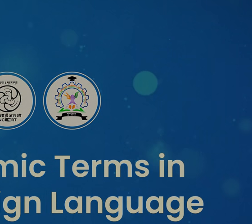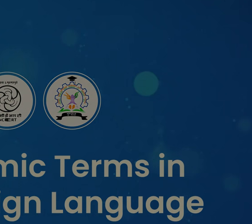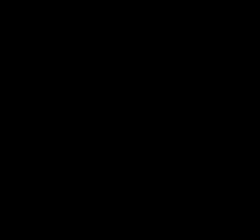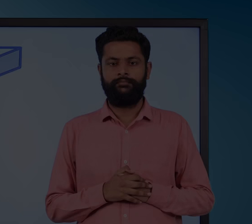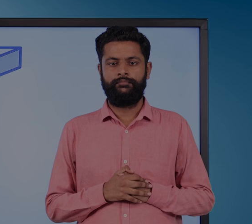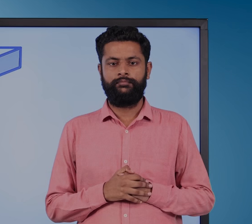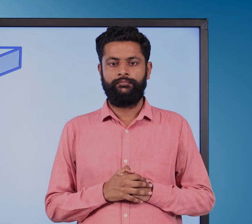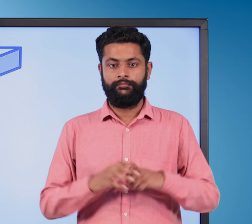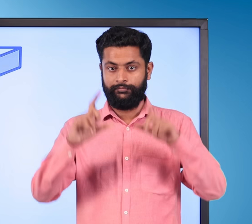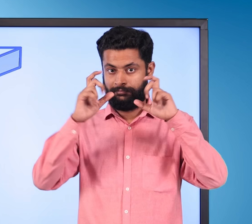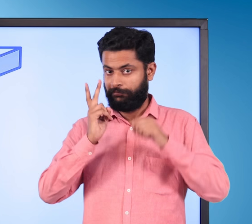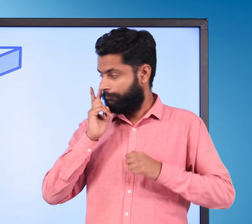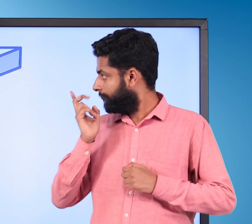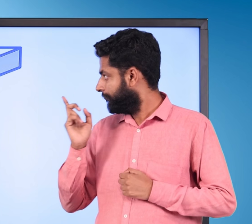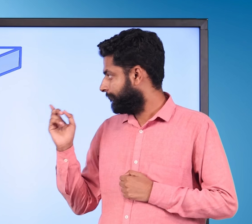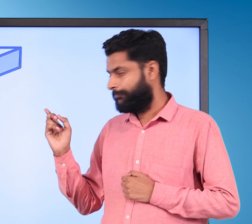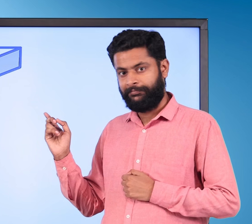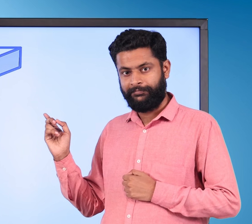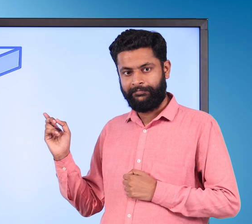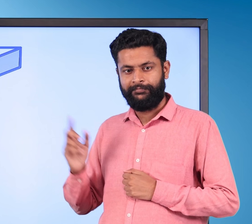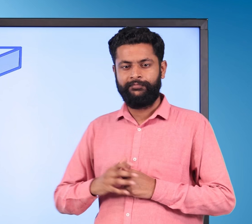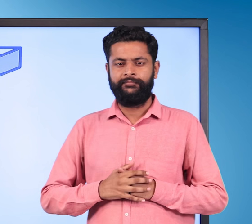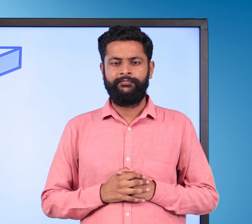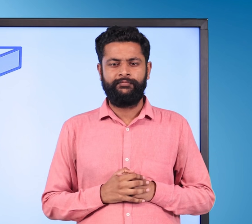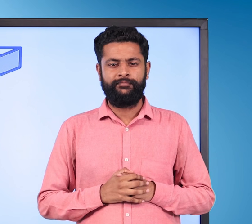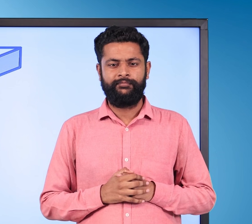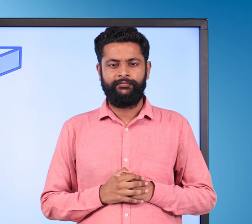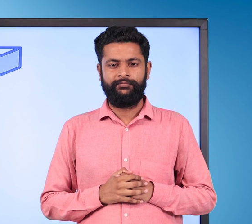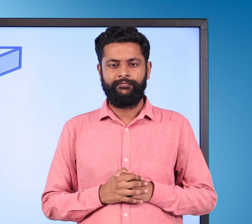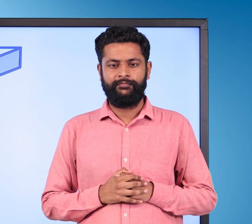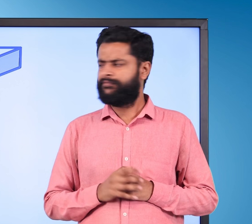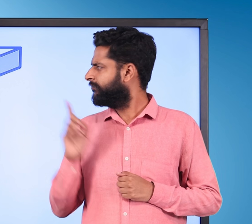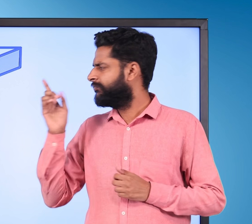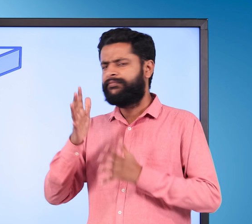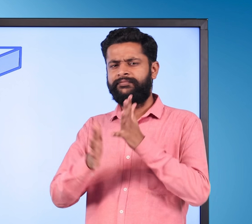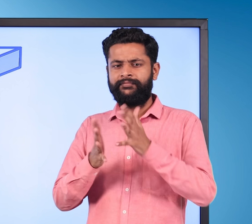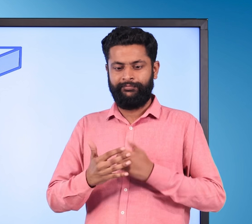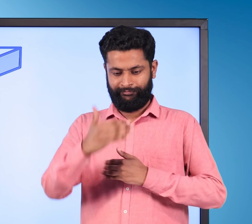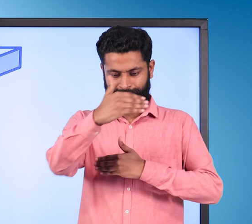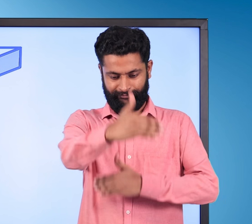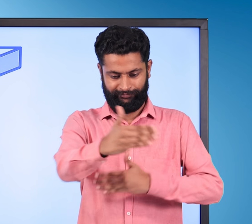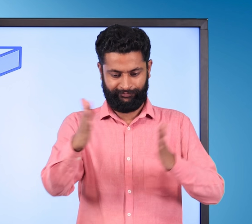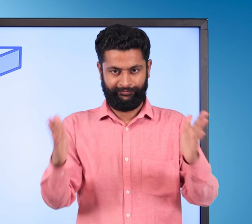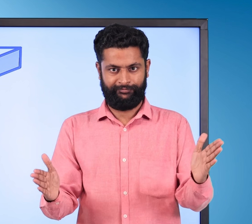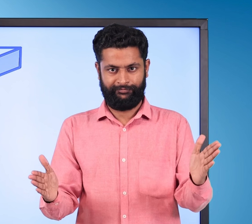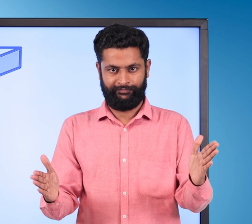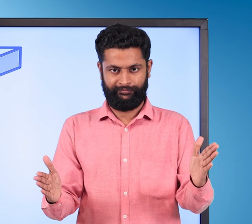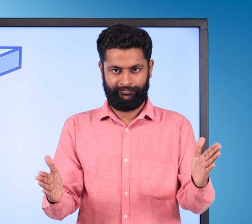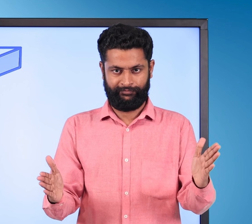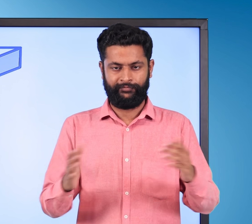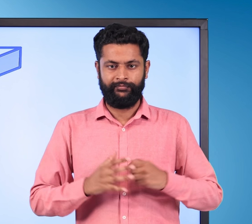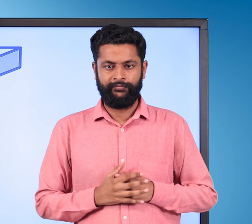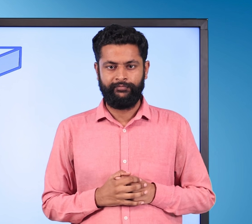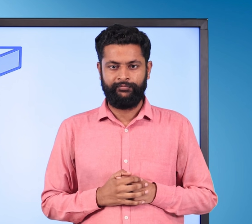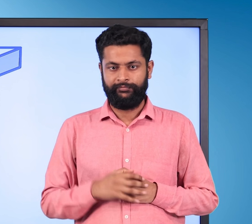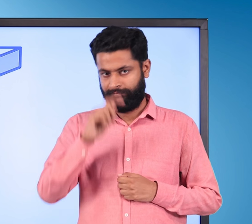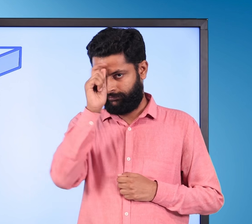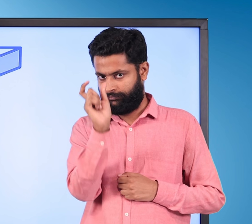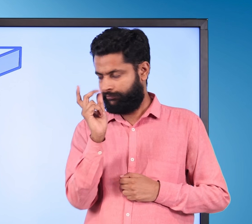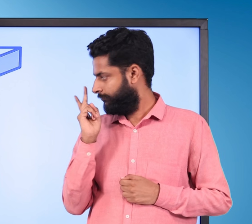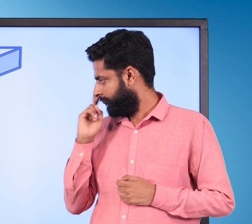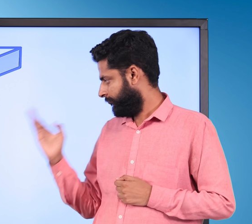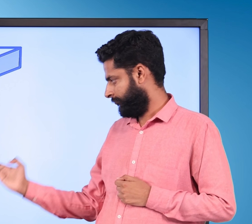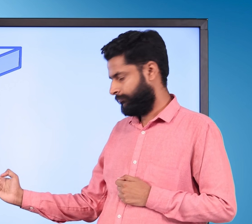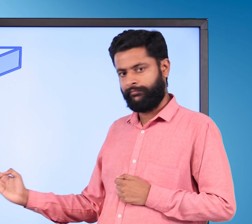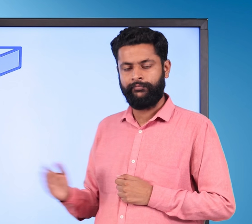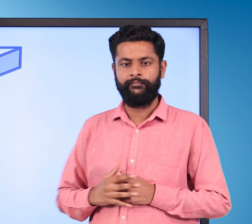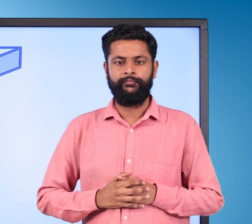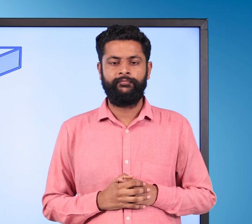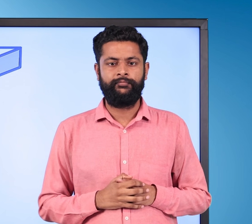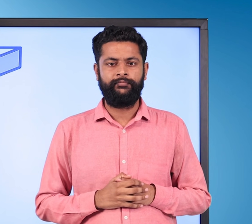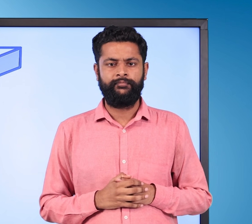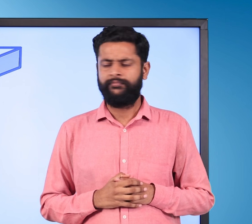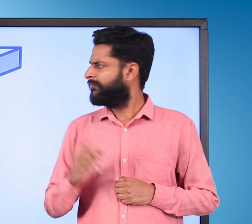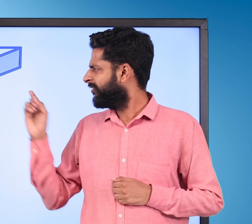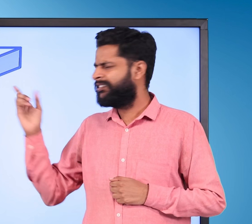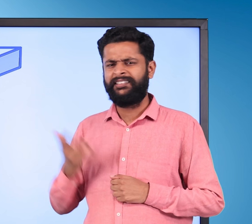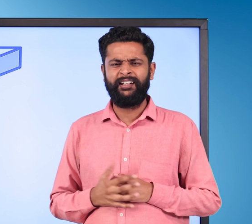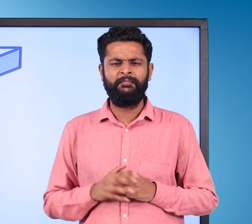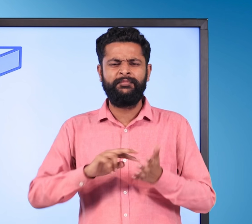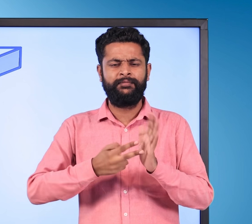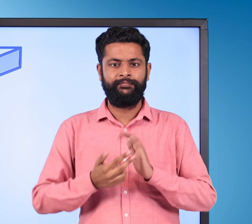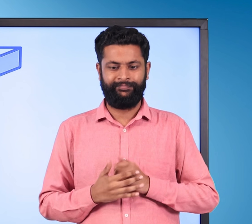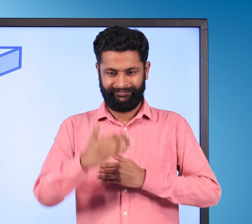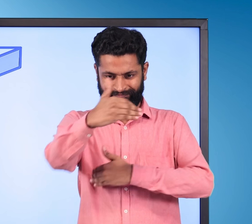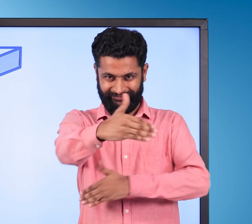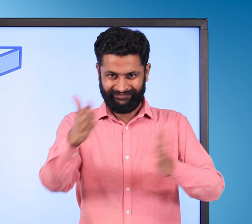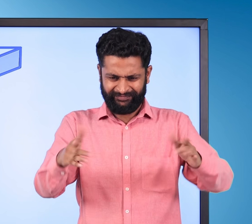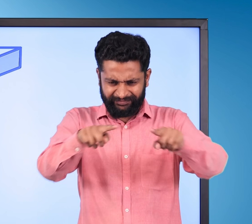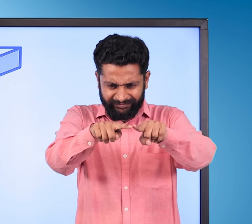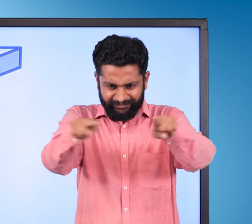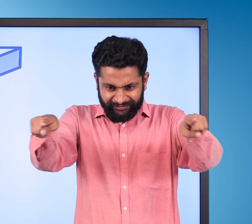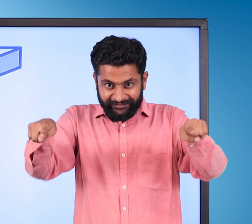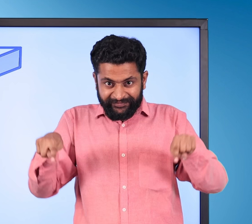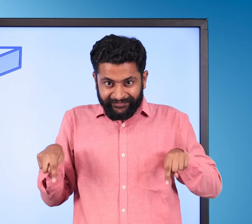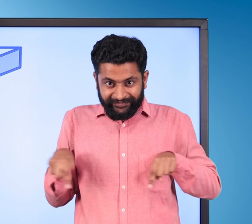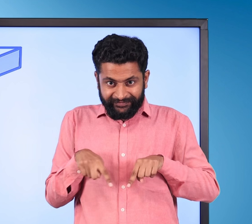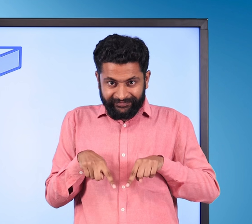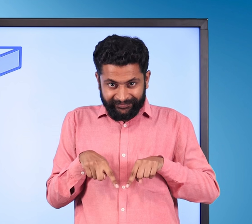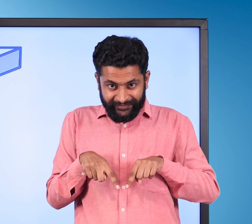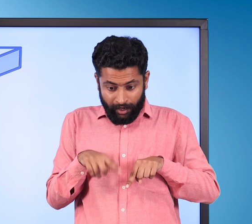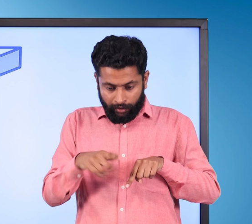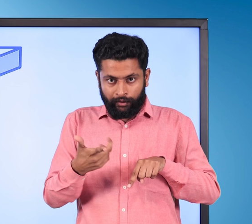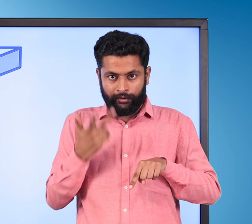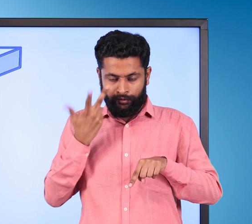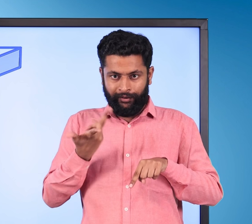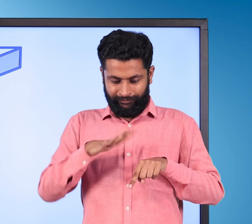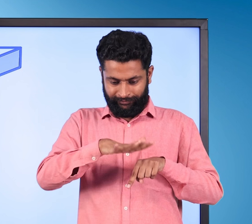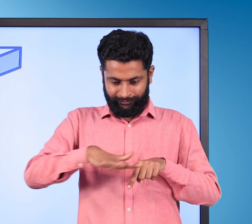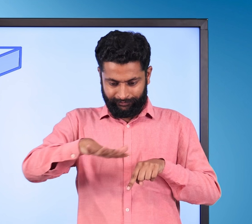This sign means cuboid. A cuboid looks like a rectangular box.